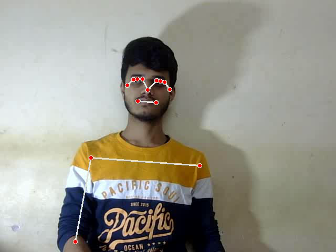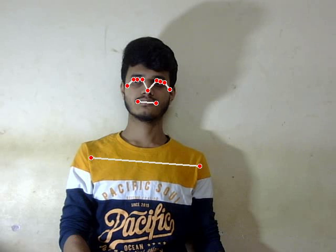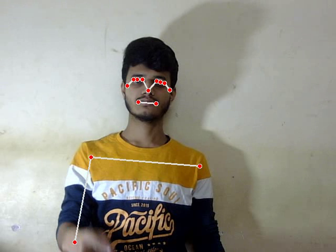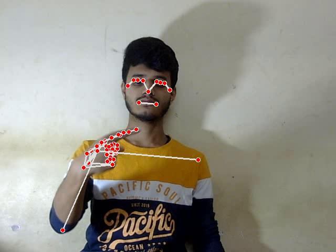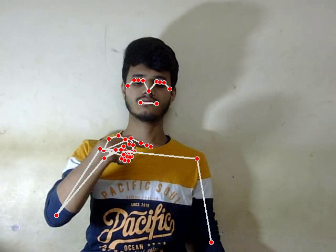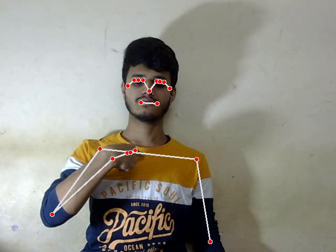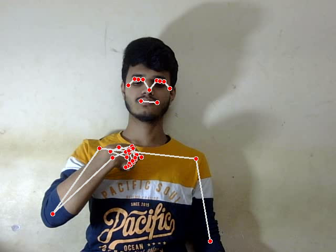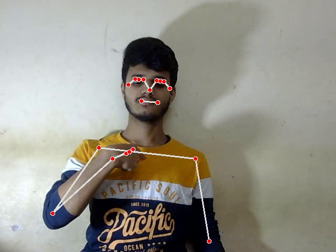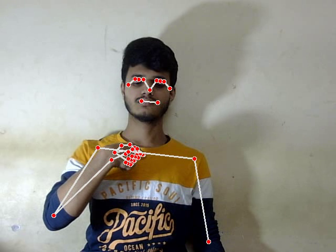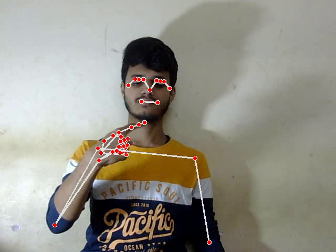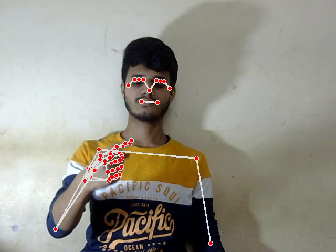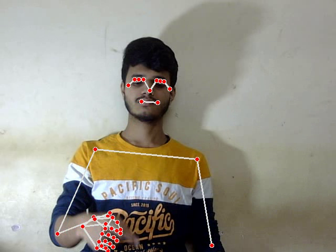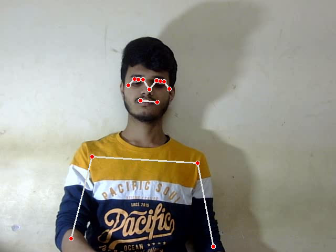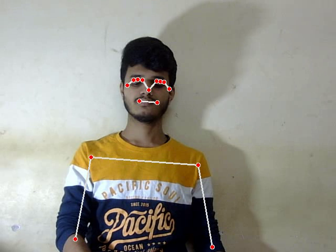I